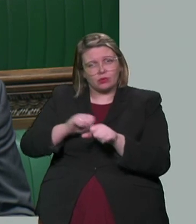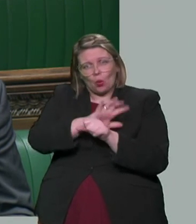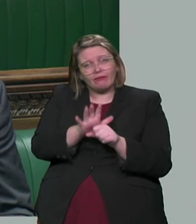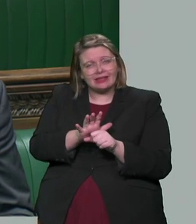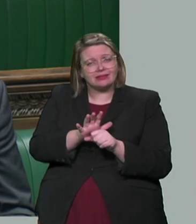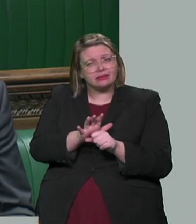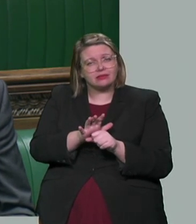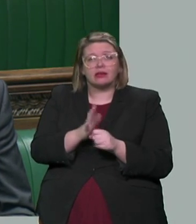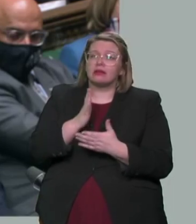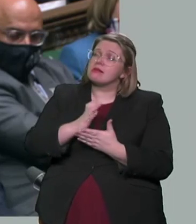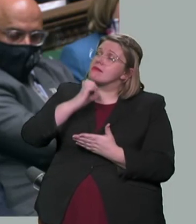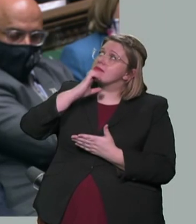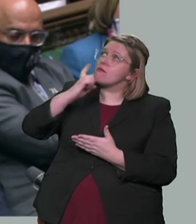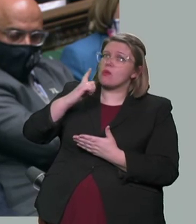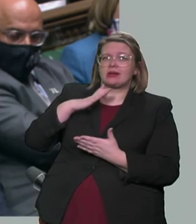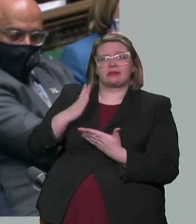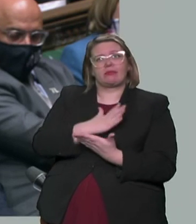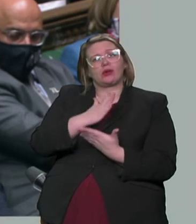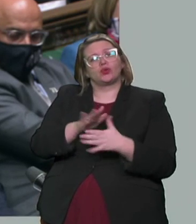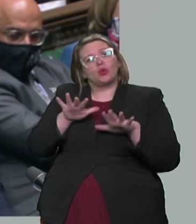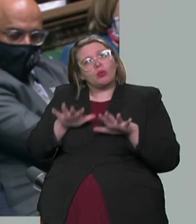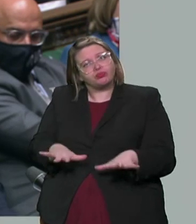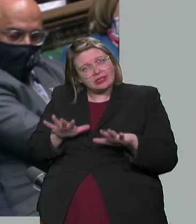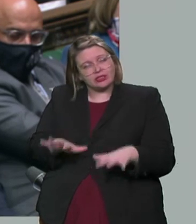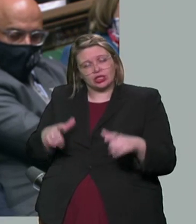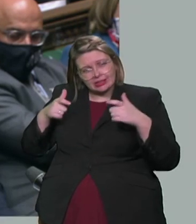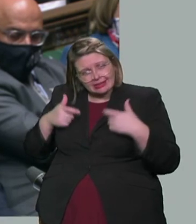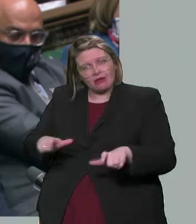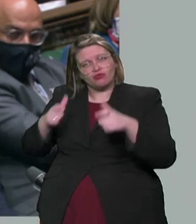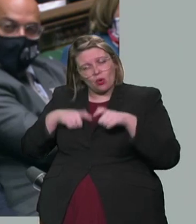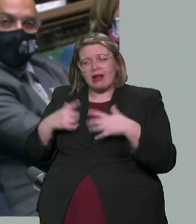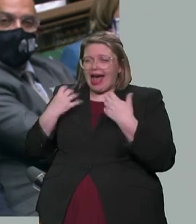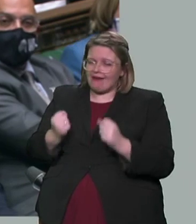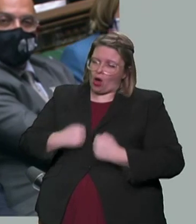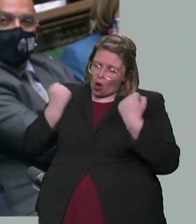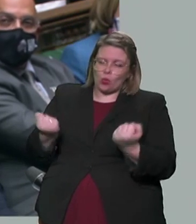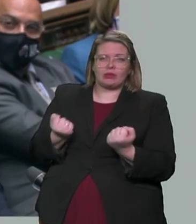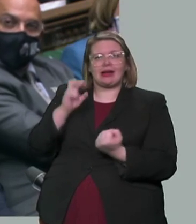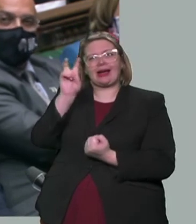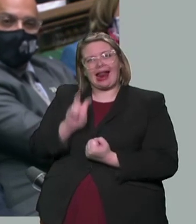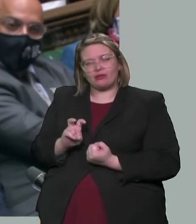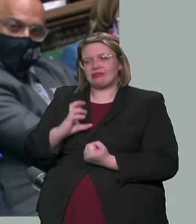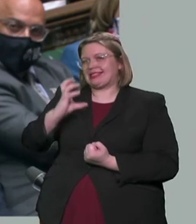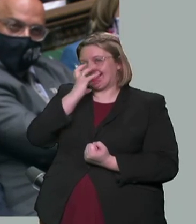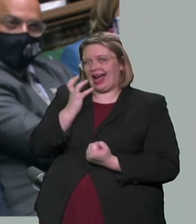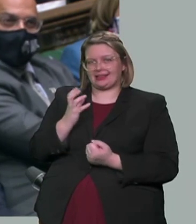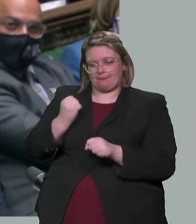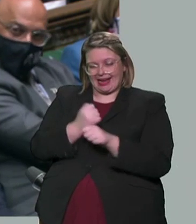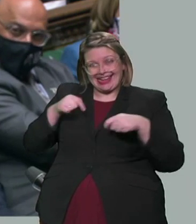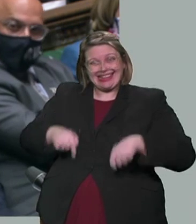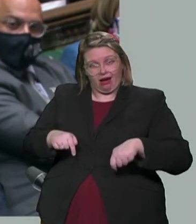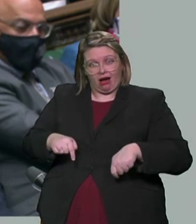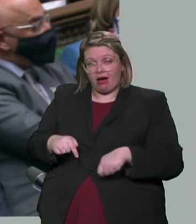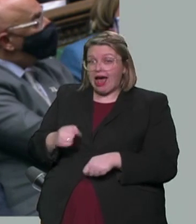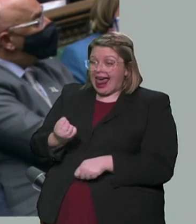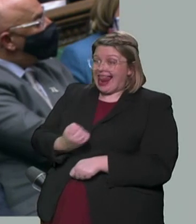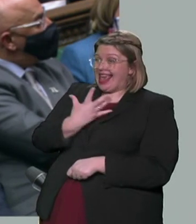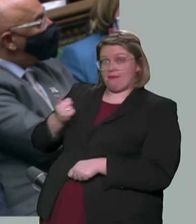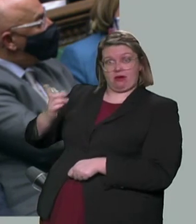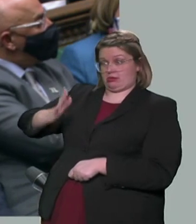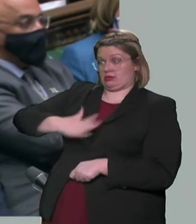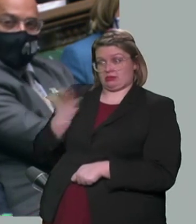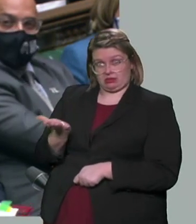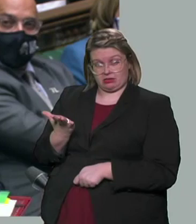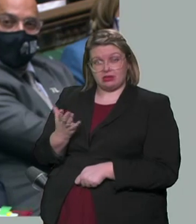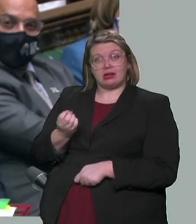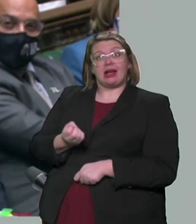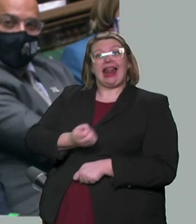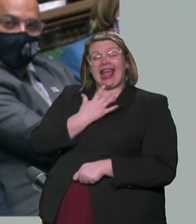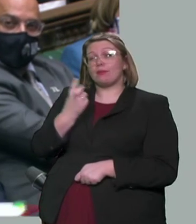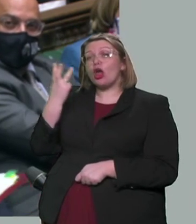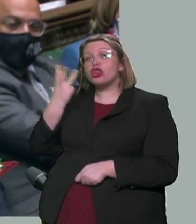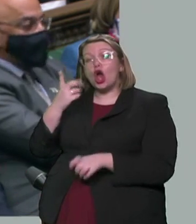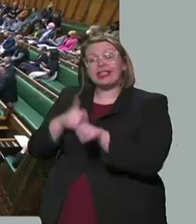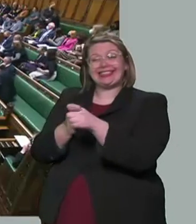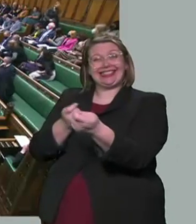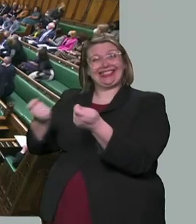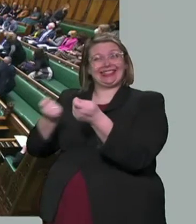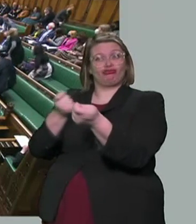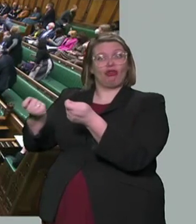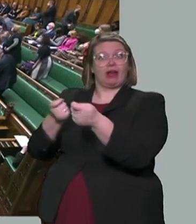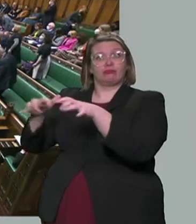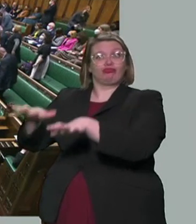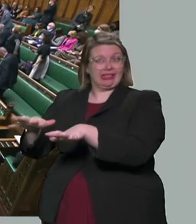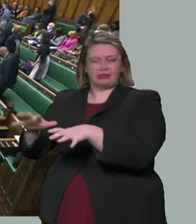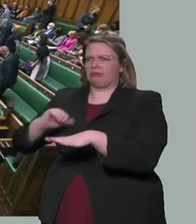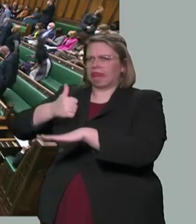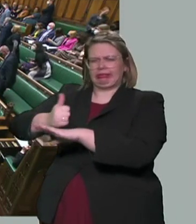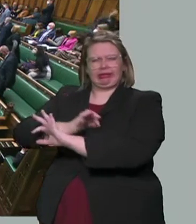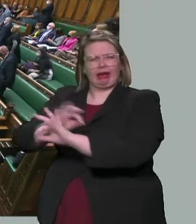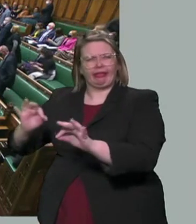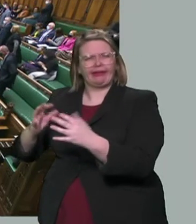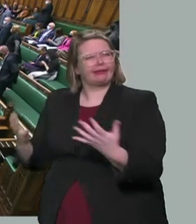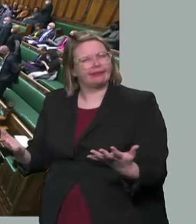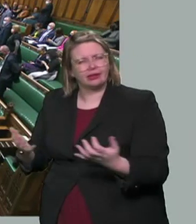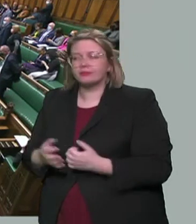What we must do above all is make sure this country has a better supply of cheap and affordable energy, which the Opposition hopelessly refused to institute during their 13 wasted years in government.